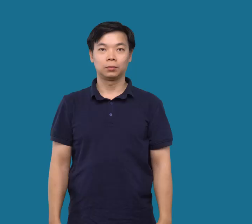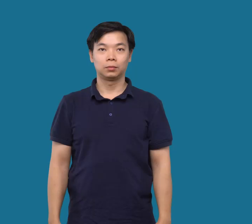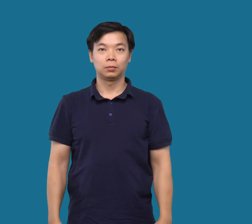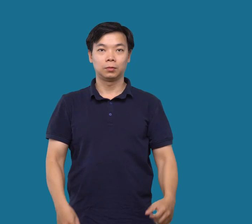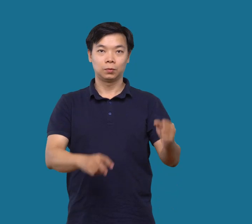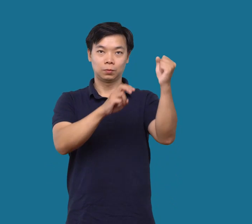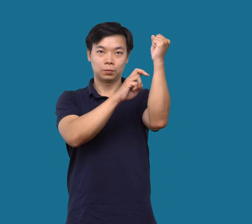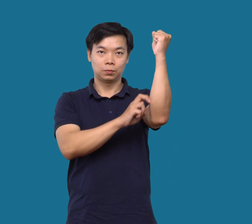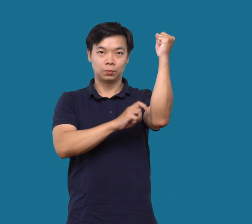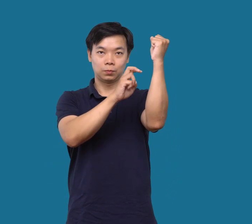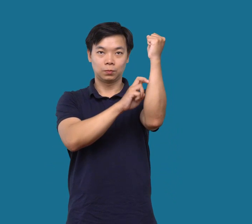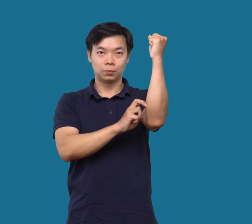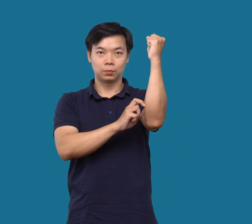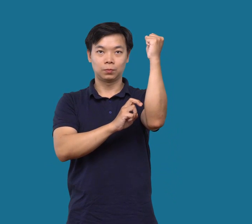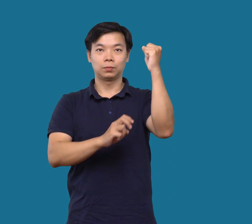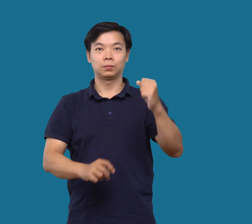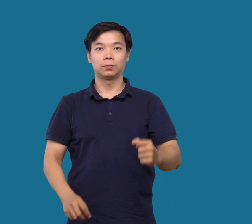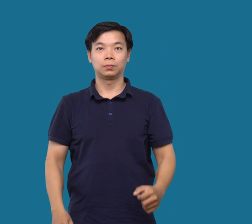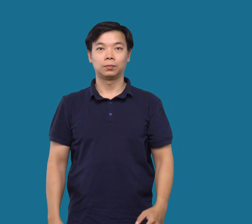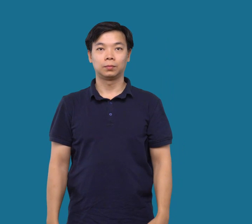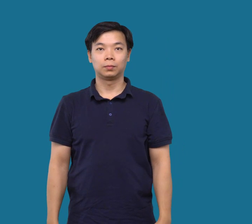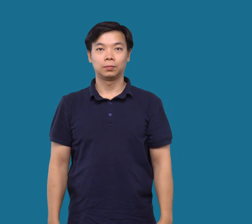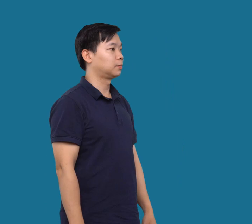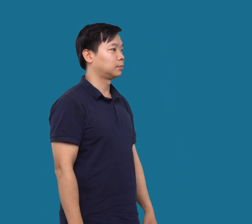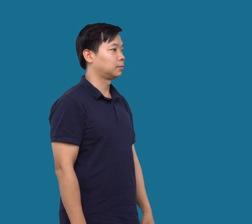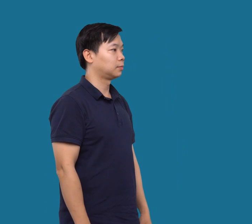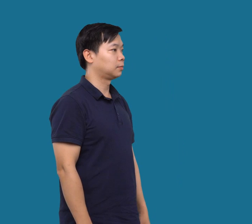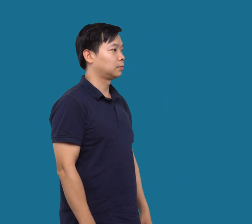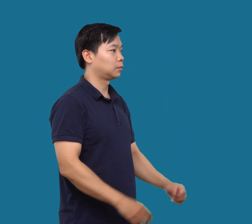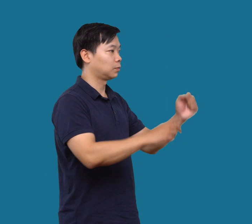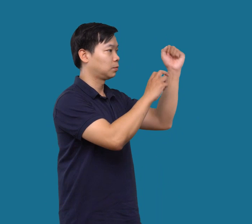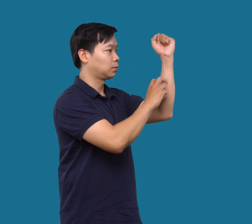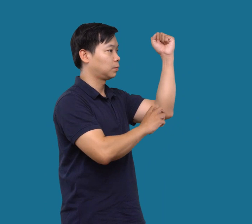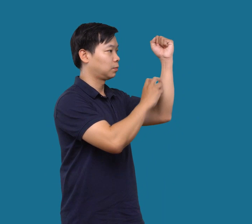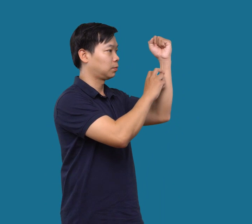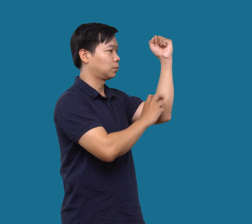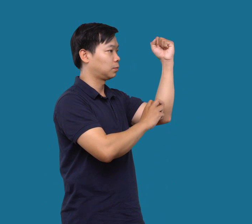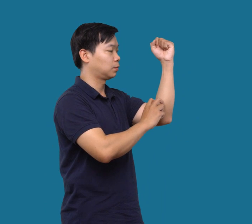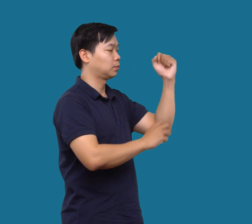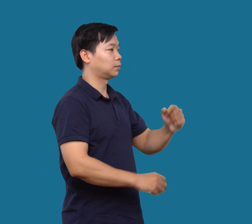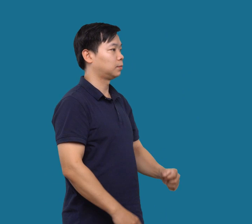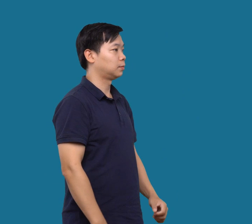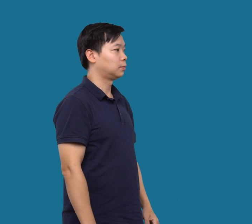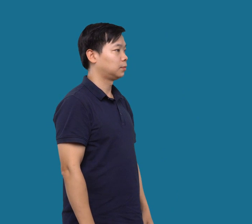quả đu đủ